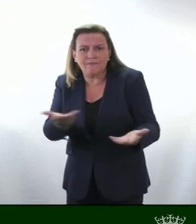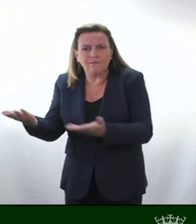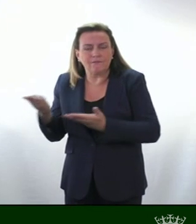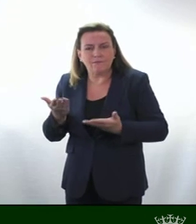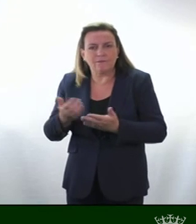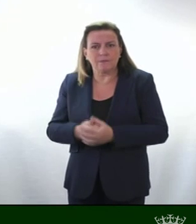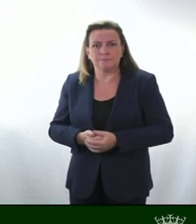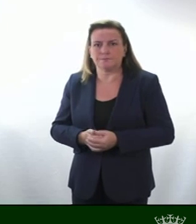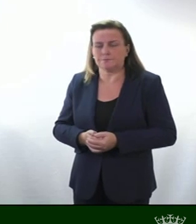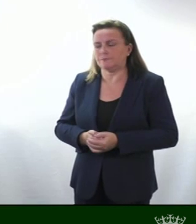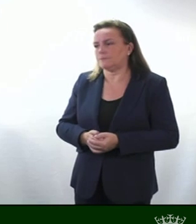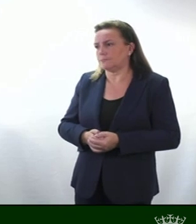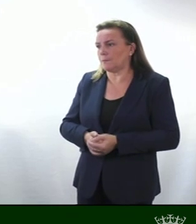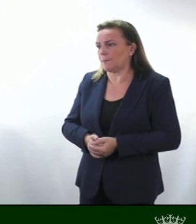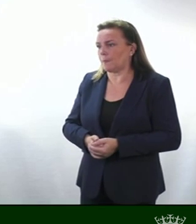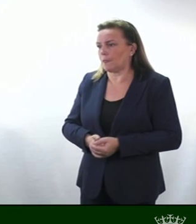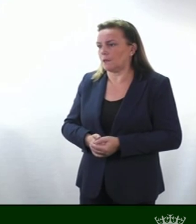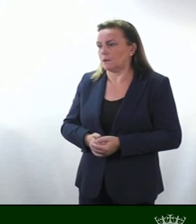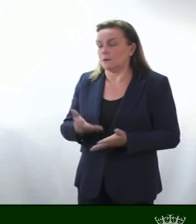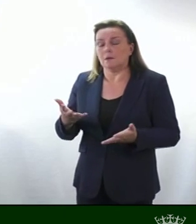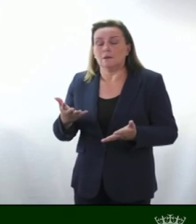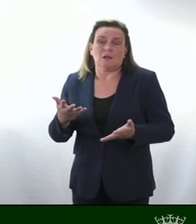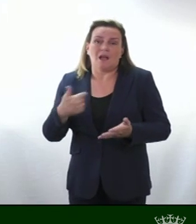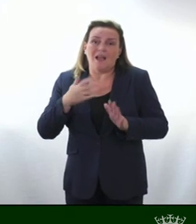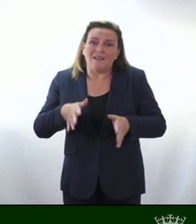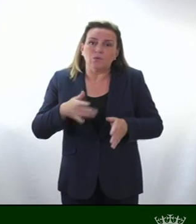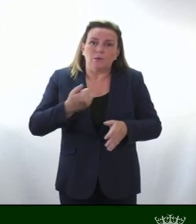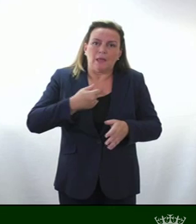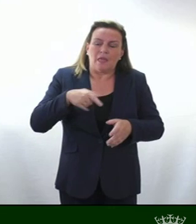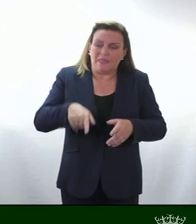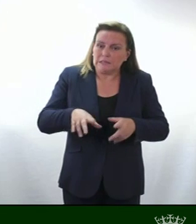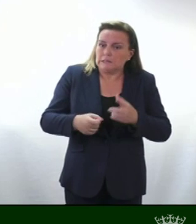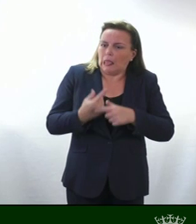This is certainly a problem that we have fixed.